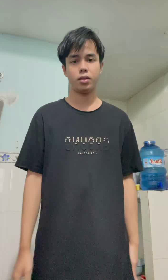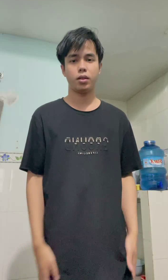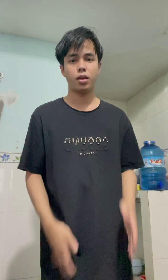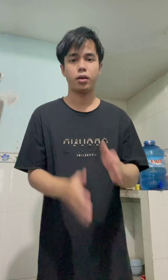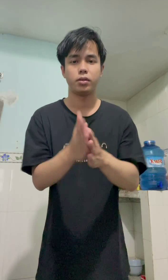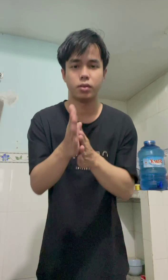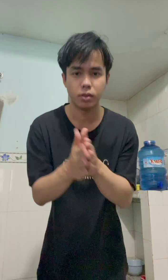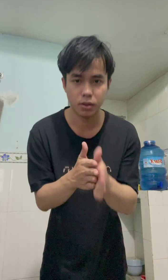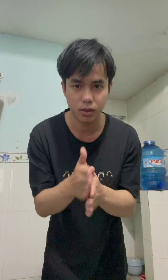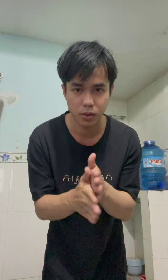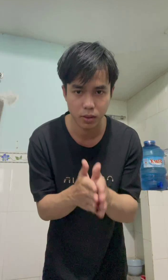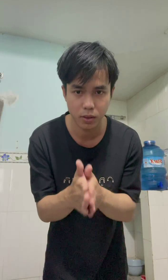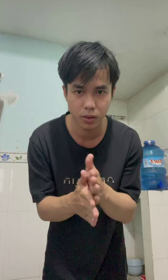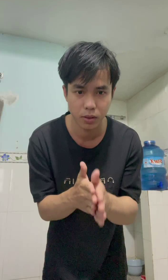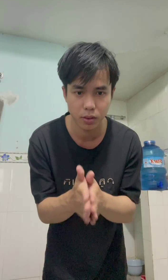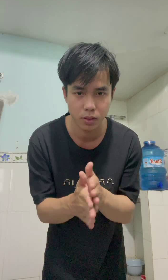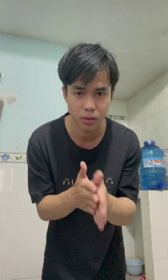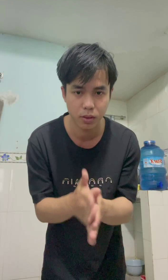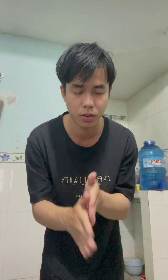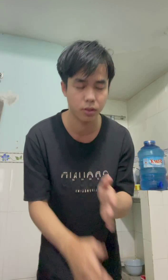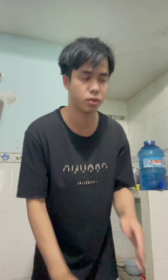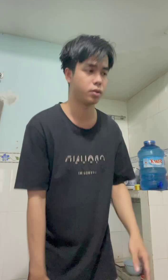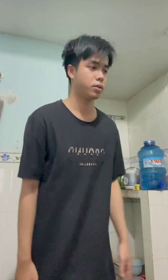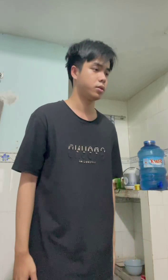hung thu